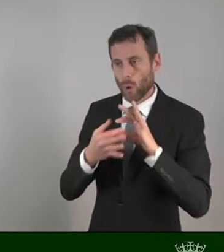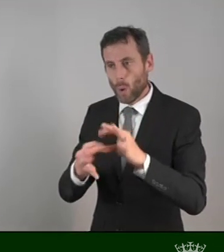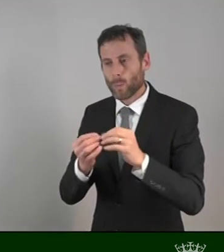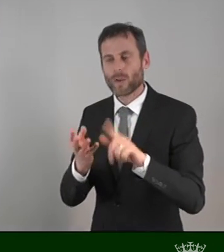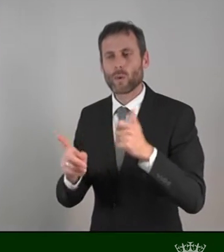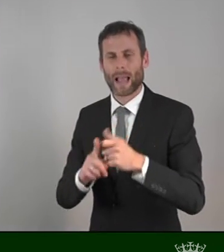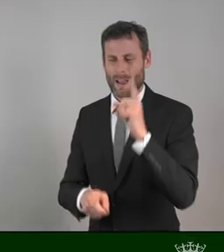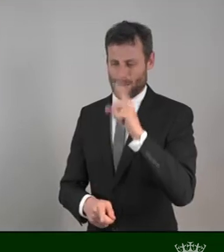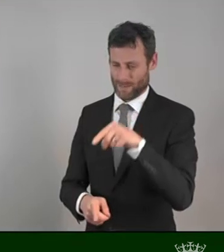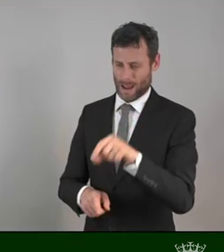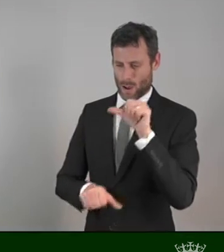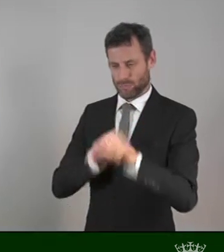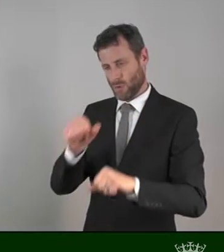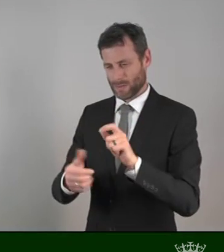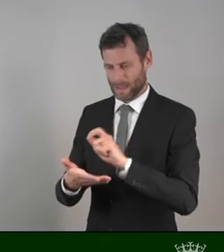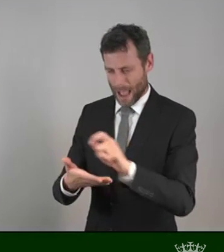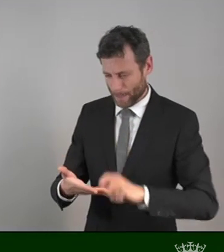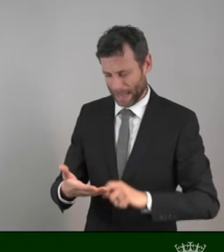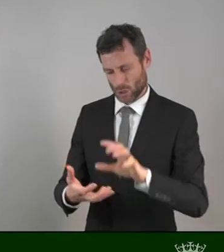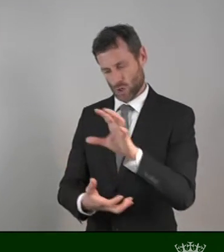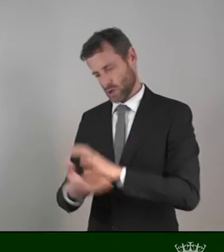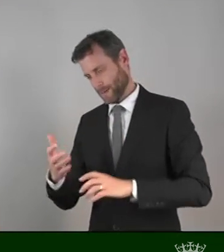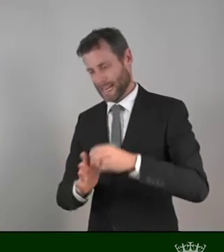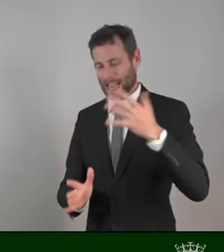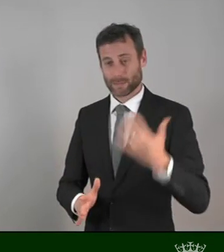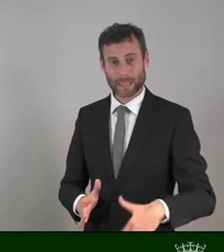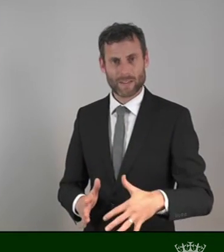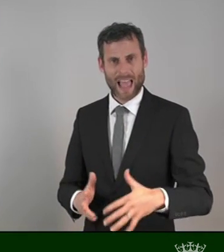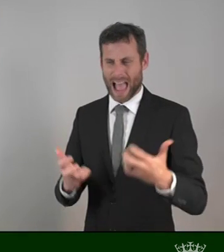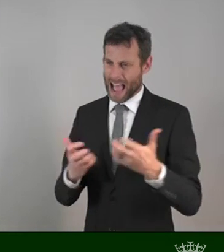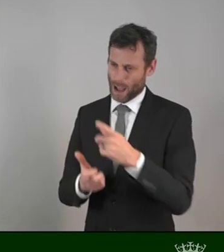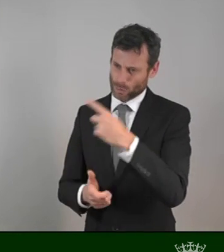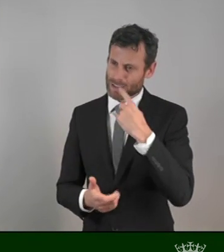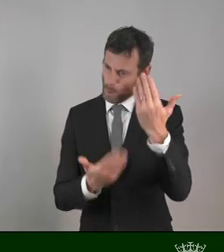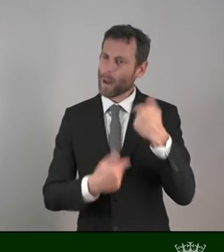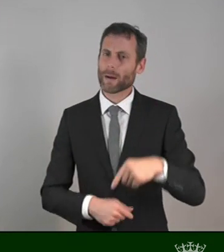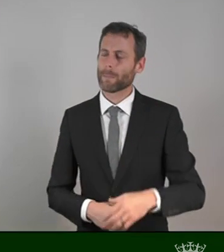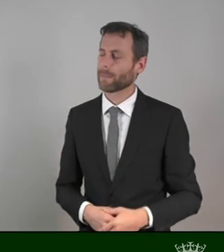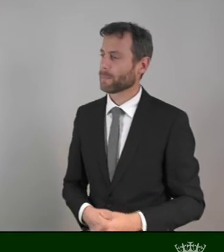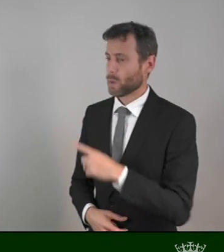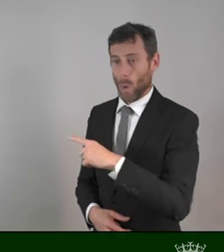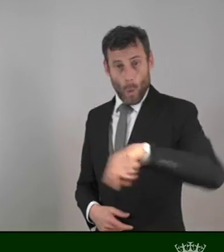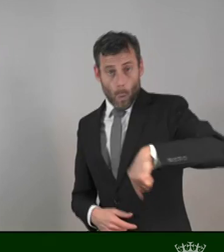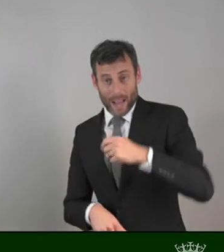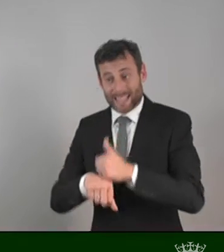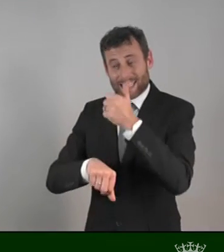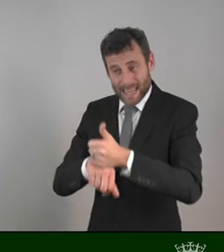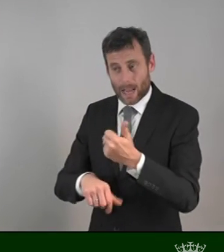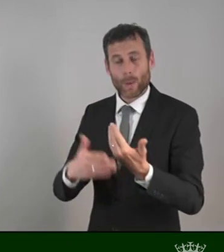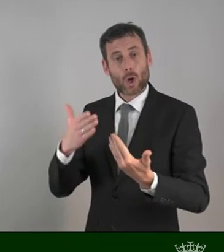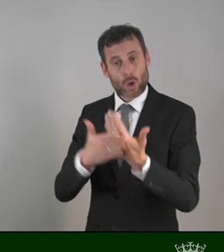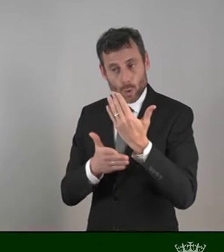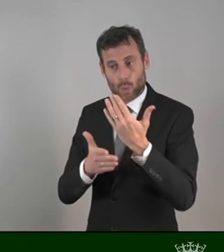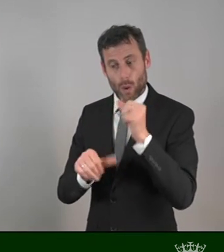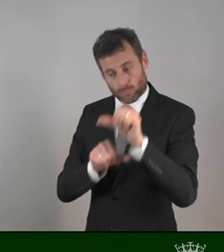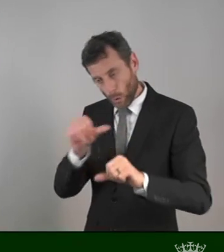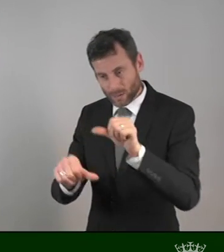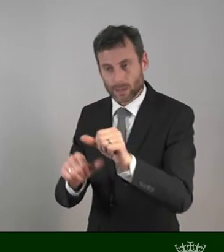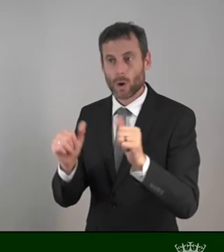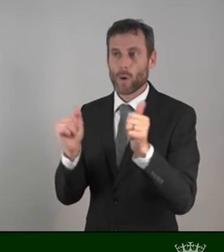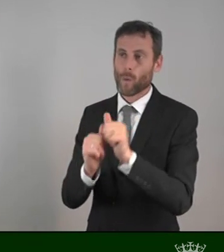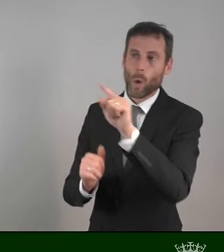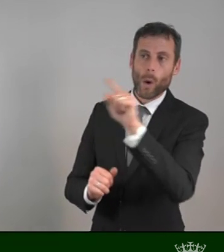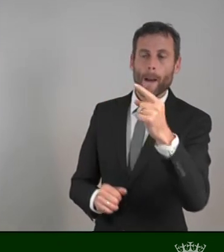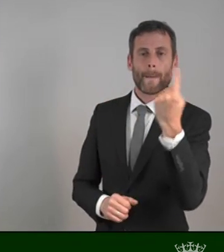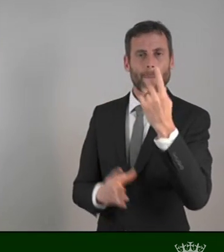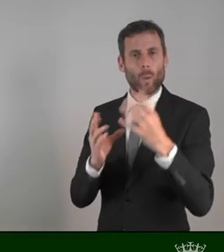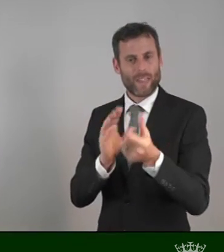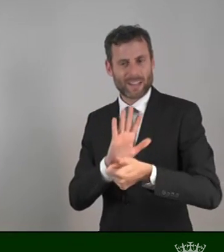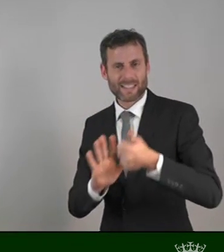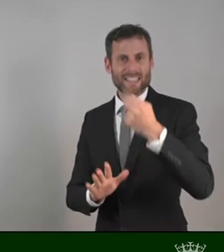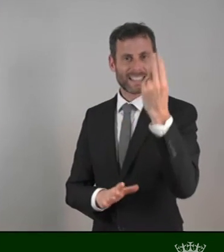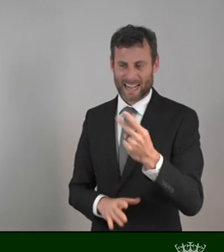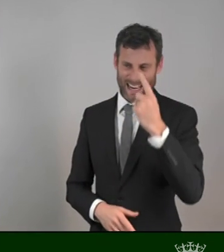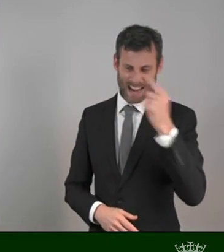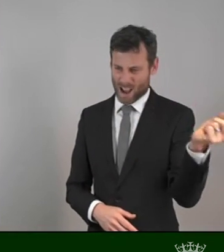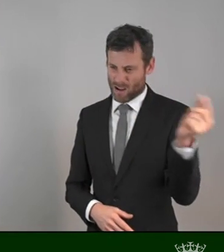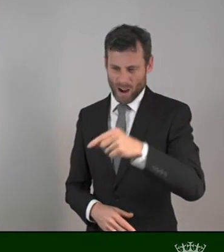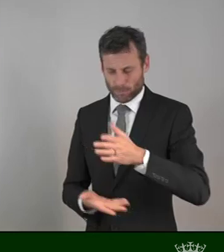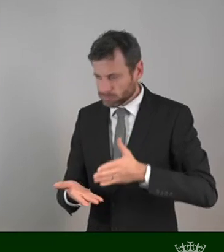As the honourable Gentleman knows, this Government have already instituted new measures to ensure that people of talent, and who can contribute to this economy, can come without let or hindrance.